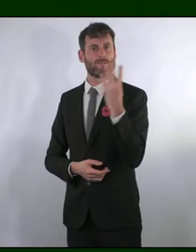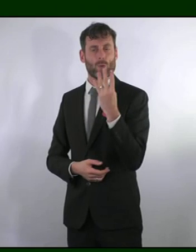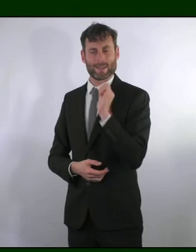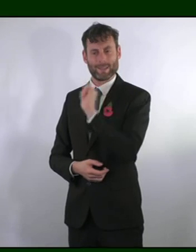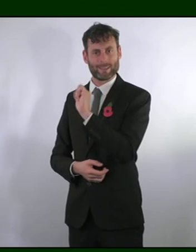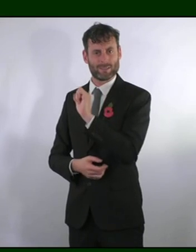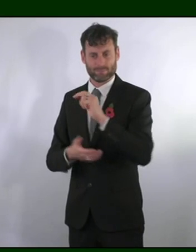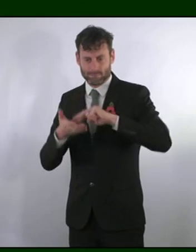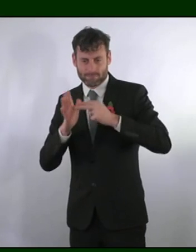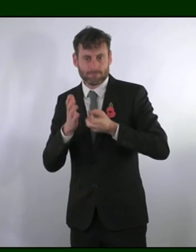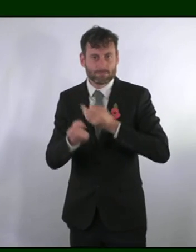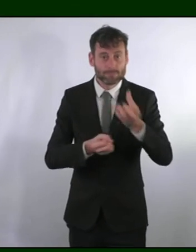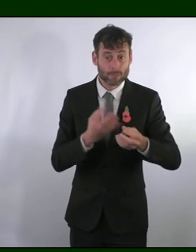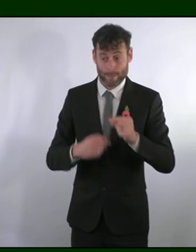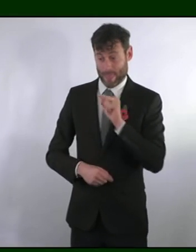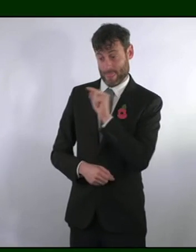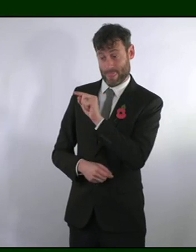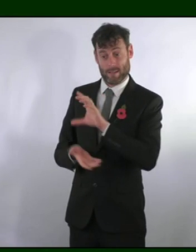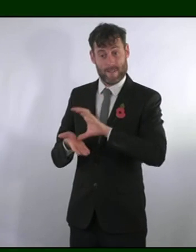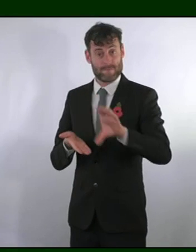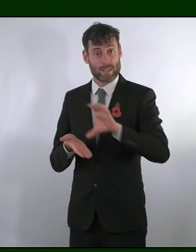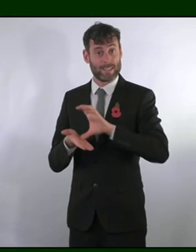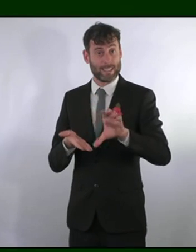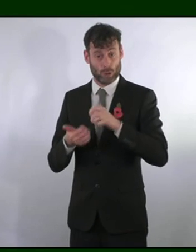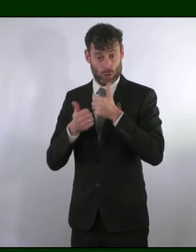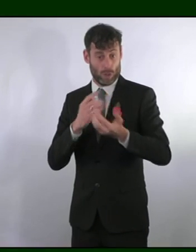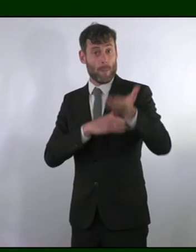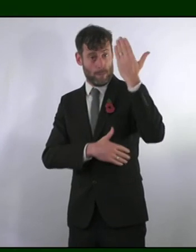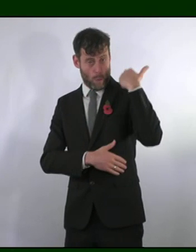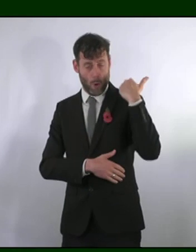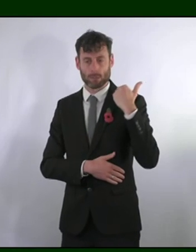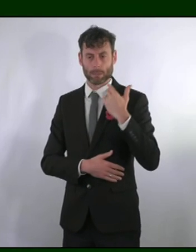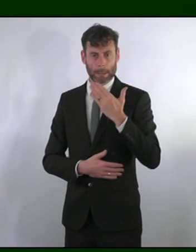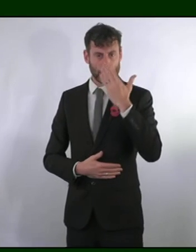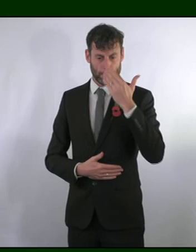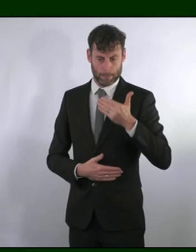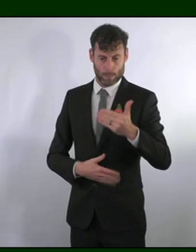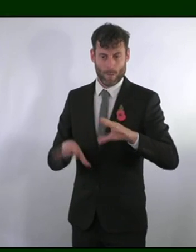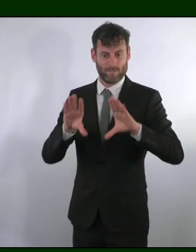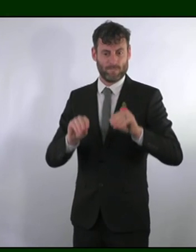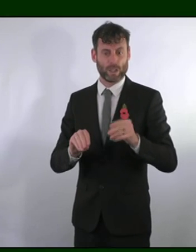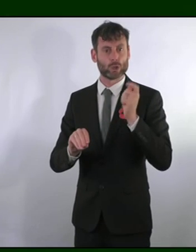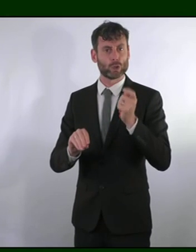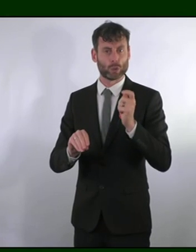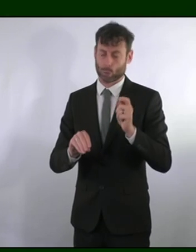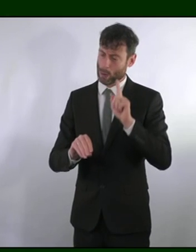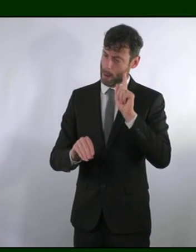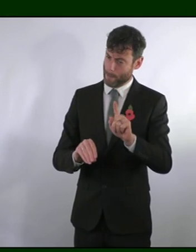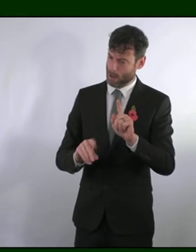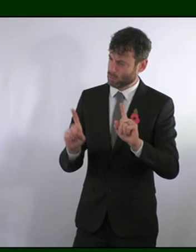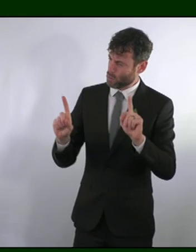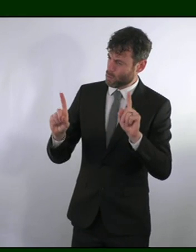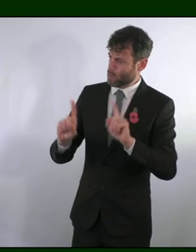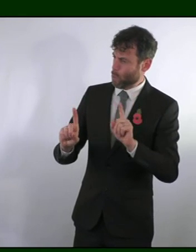That support will come to an end in a matter of weeks, yet the British Government have yet to publish their alternative proposals despite all the promises of “not a penny less”.